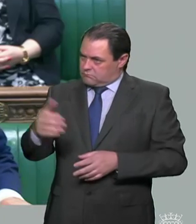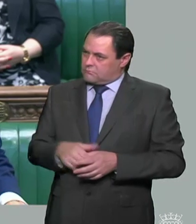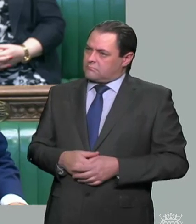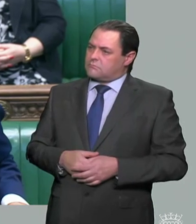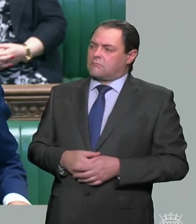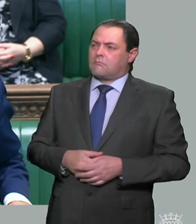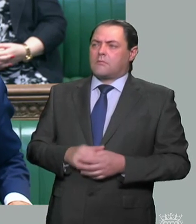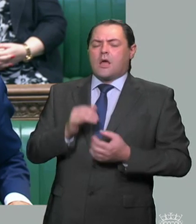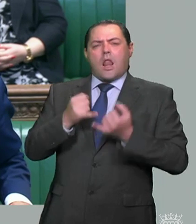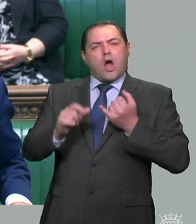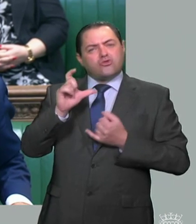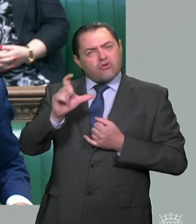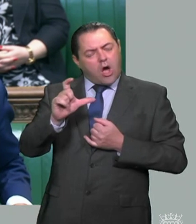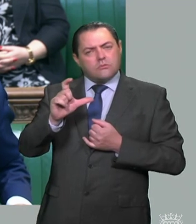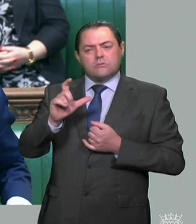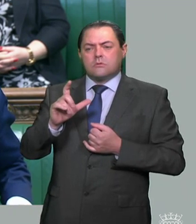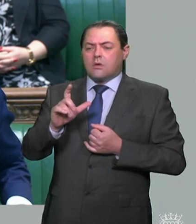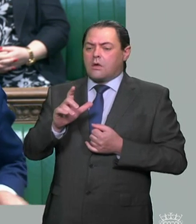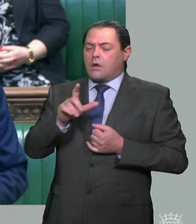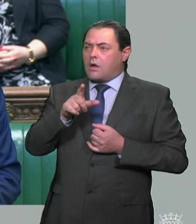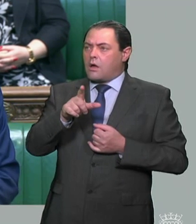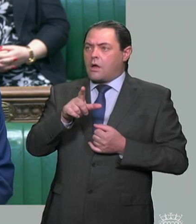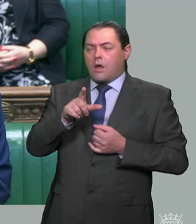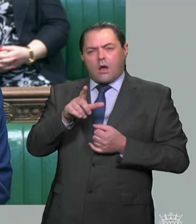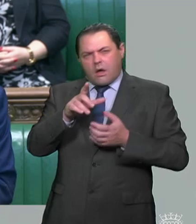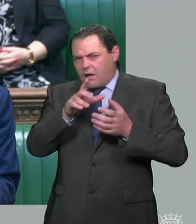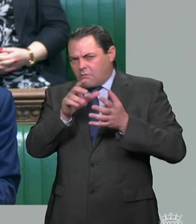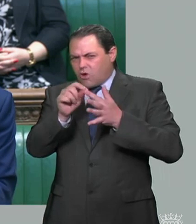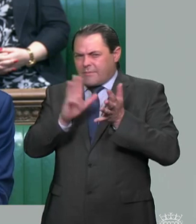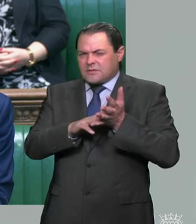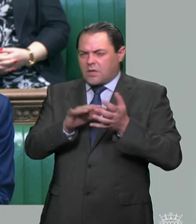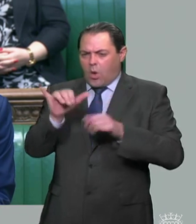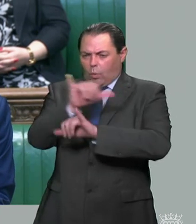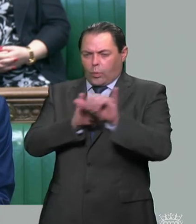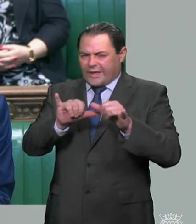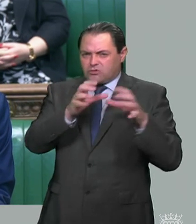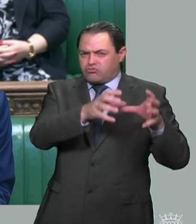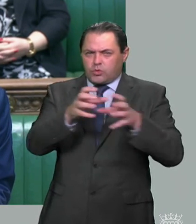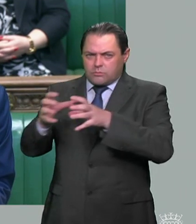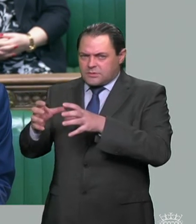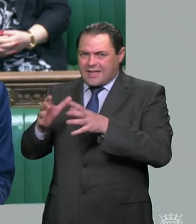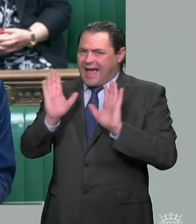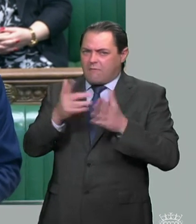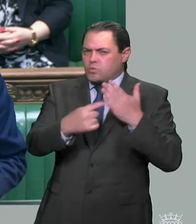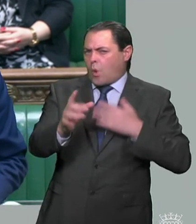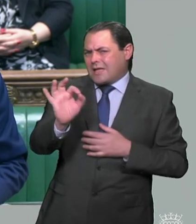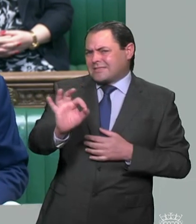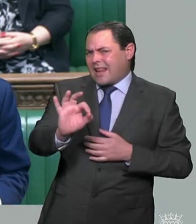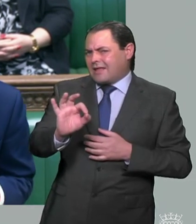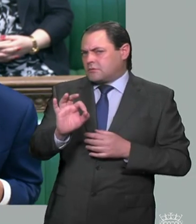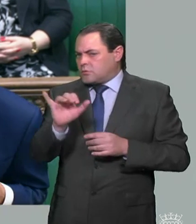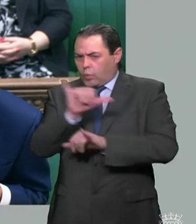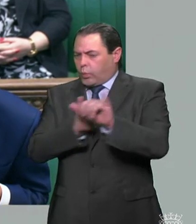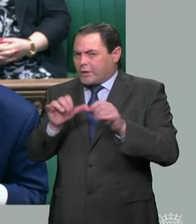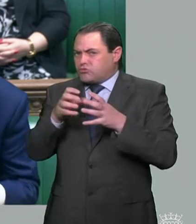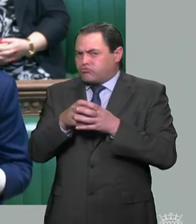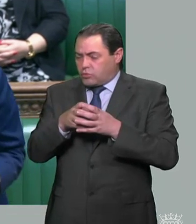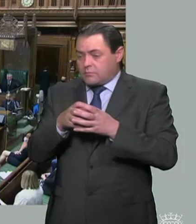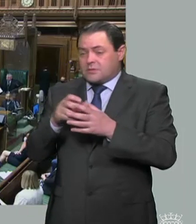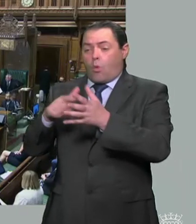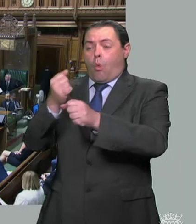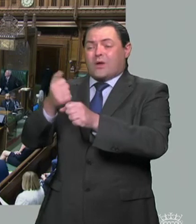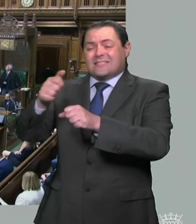This is the last chance before recess. Can the Prime Minister just clear it up—which workers and which businesses will be exempt from isolating before 16 August?